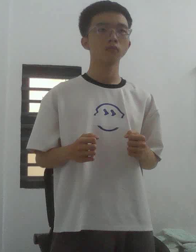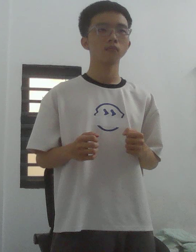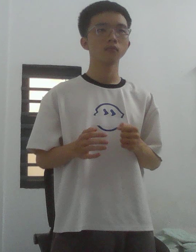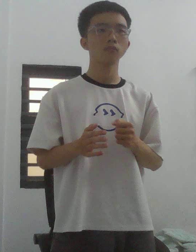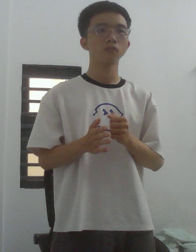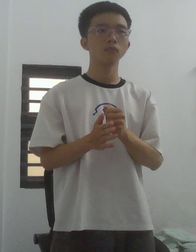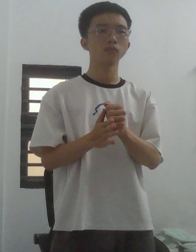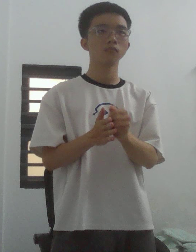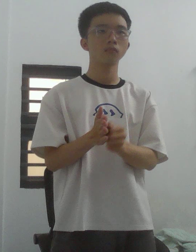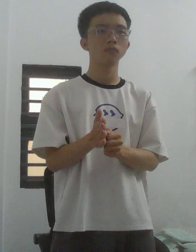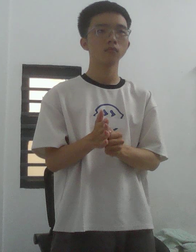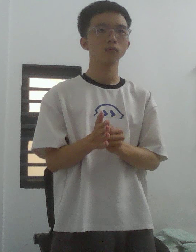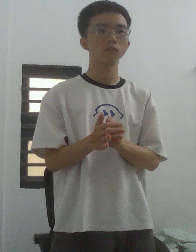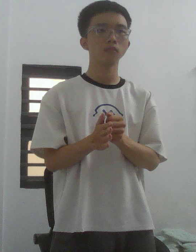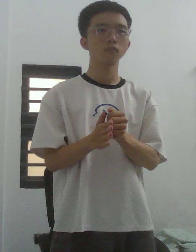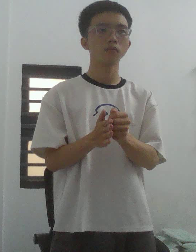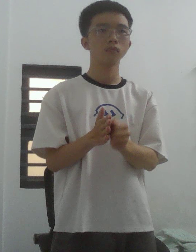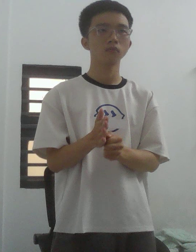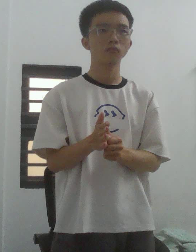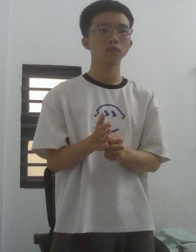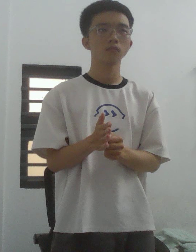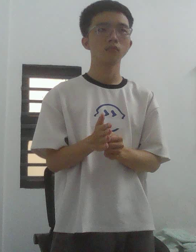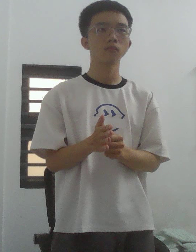thang